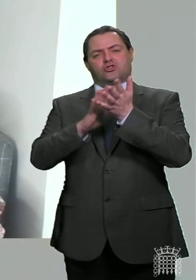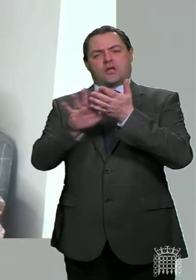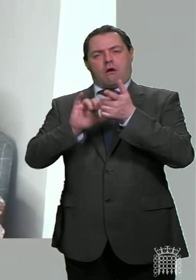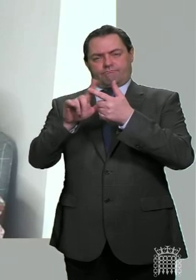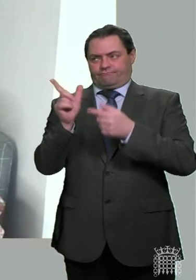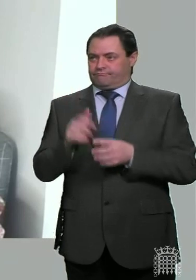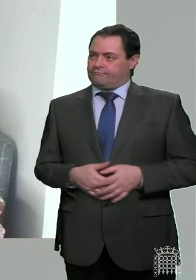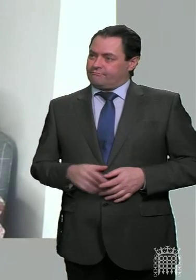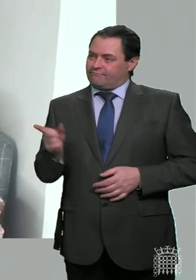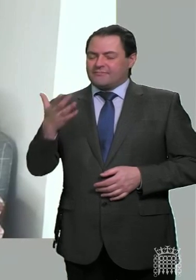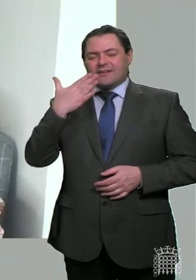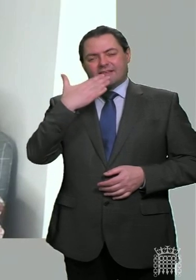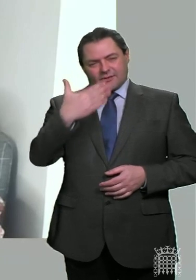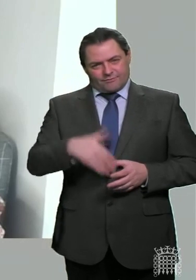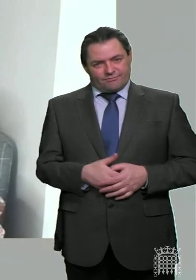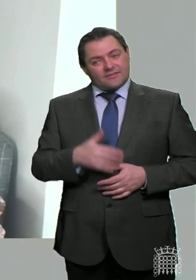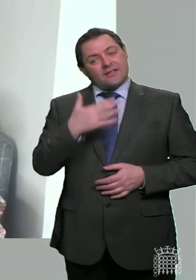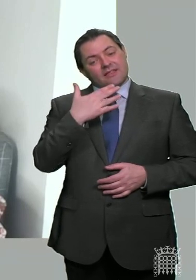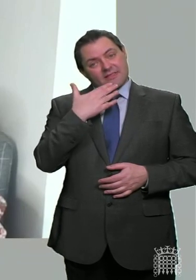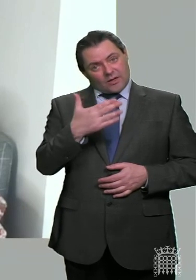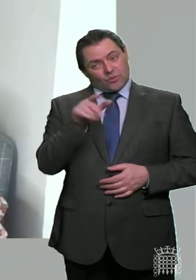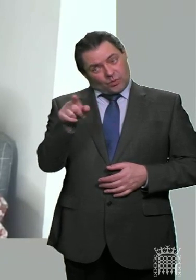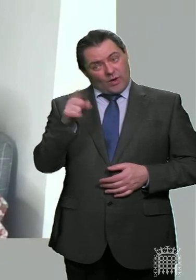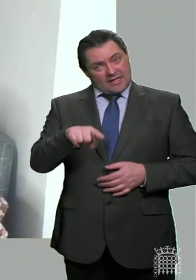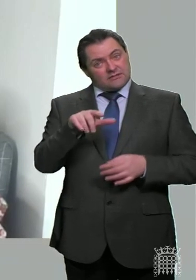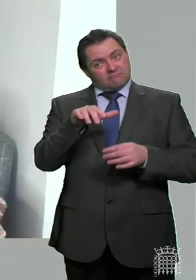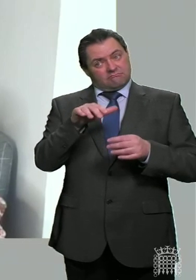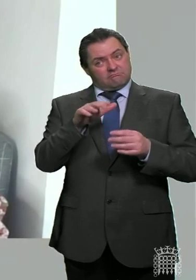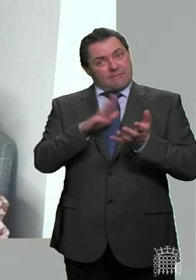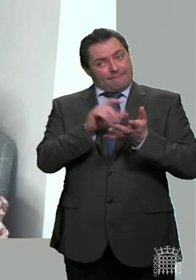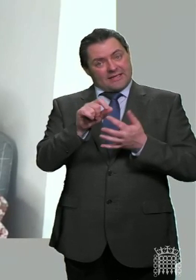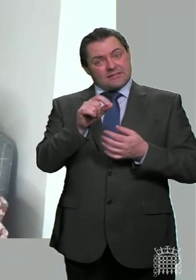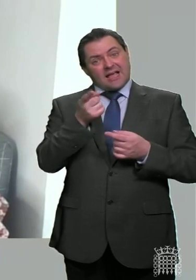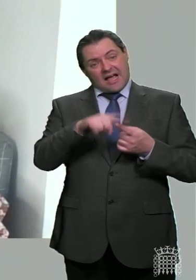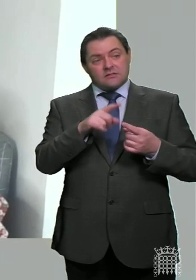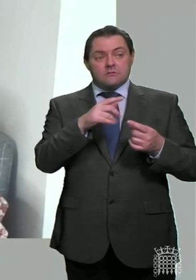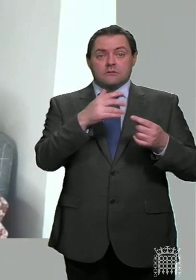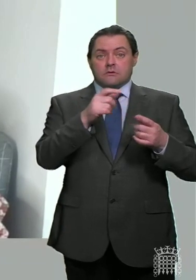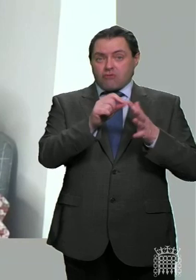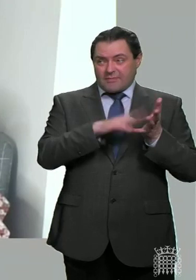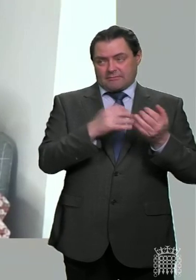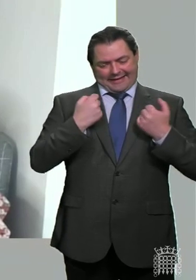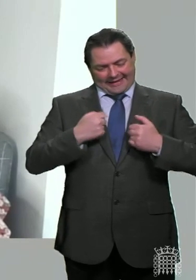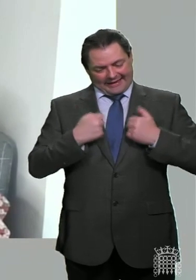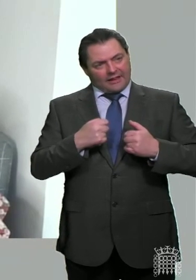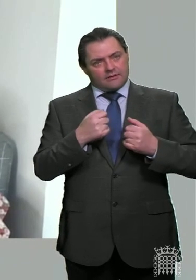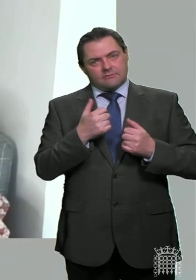Thank you, Mr Speaker, and I would like to thank you and Members across the House, including the Prime Minister, for your well wishes during my illness.